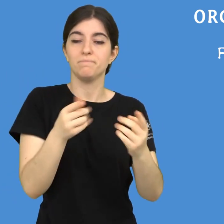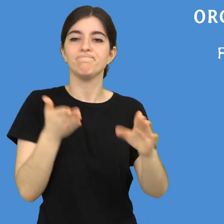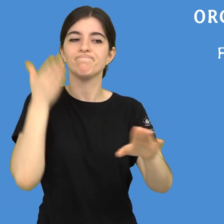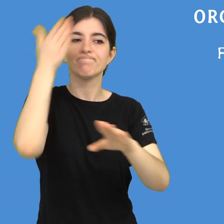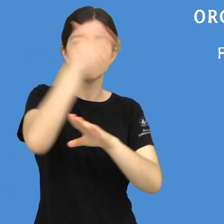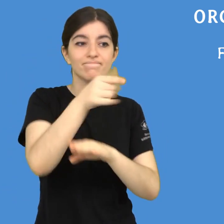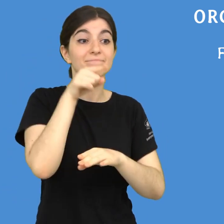ir